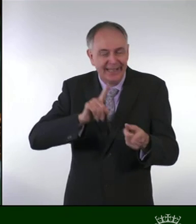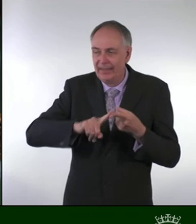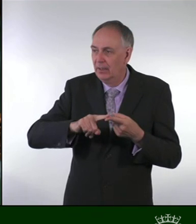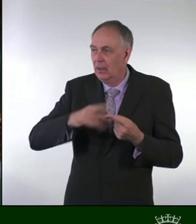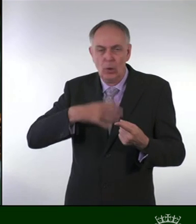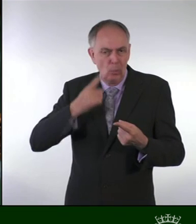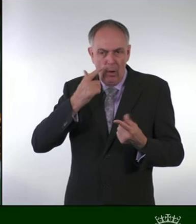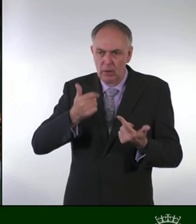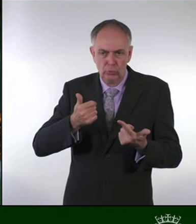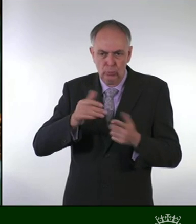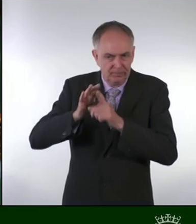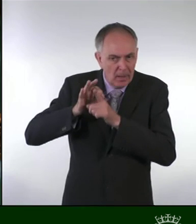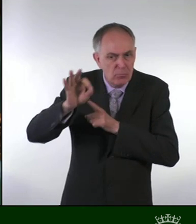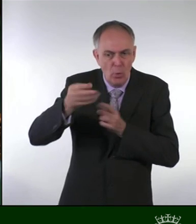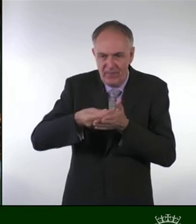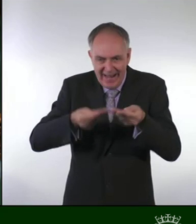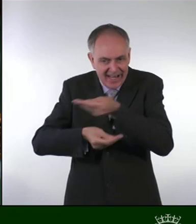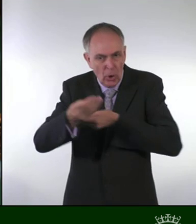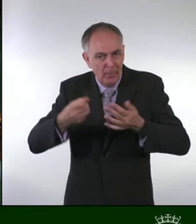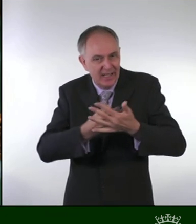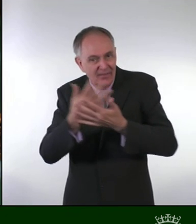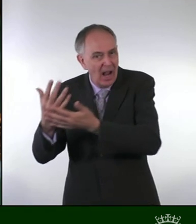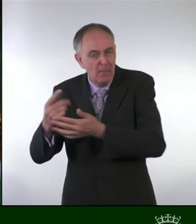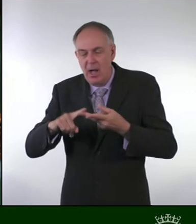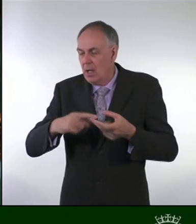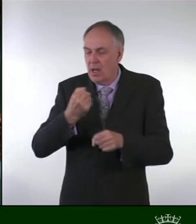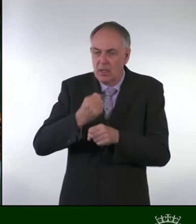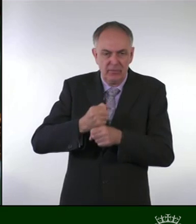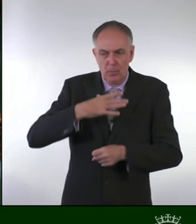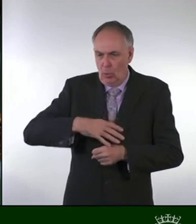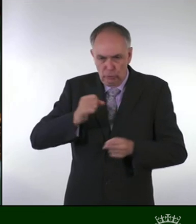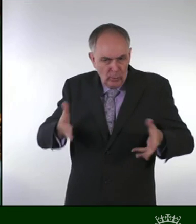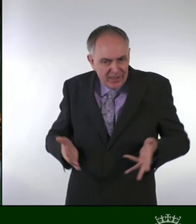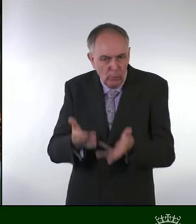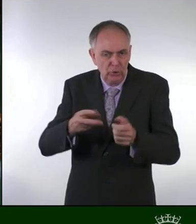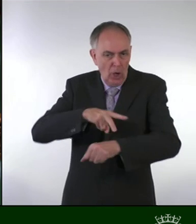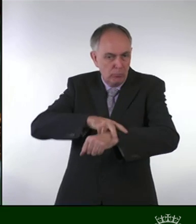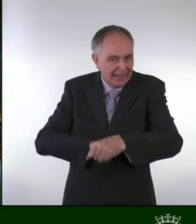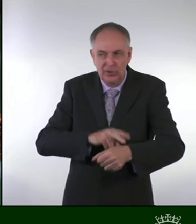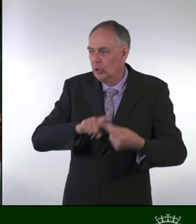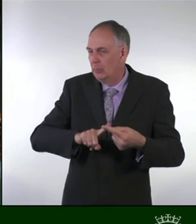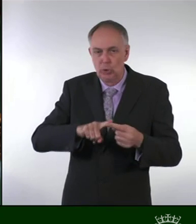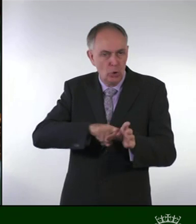The Government want to boost economic development in the regions. The Government want to encourage apprenticeships and youth employment.